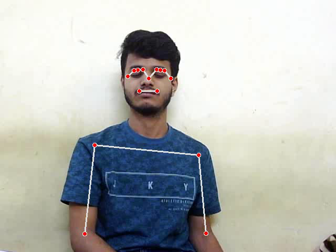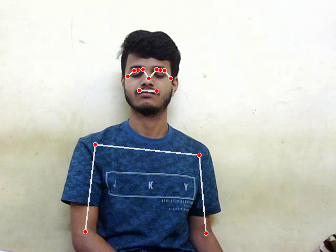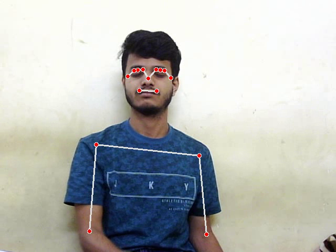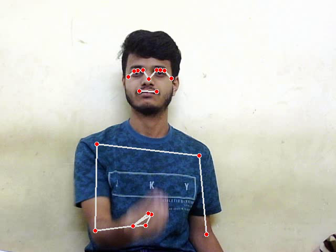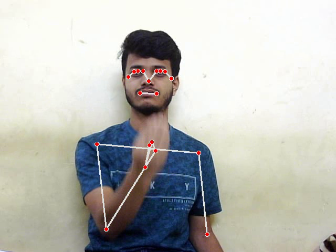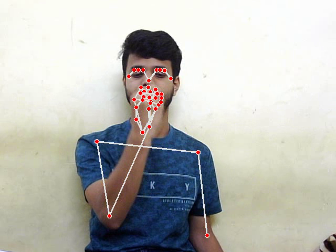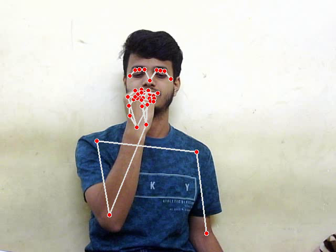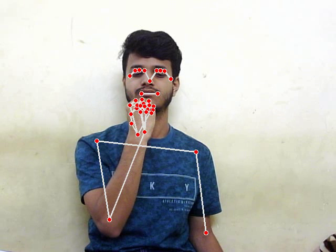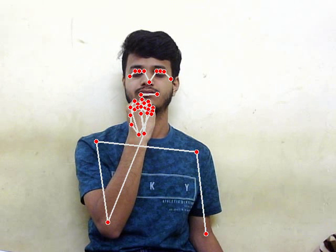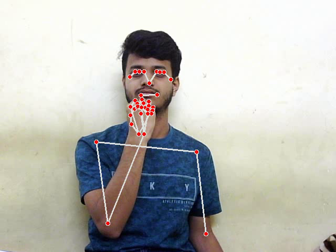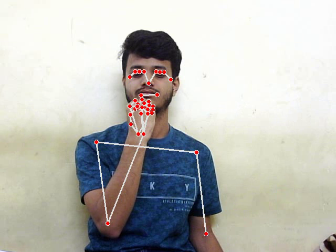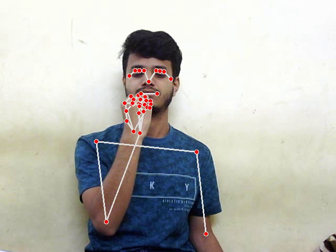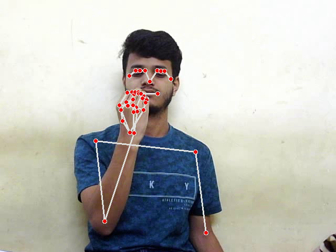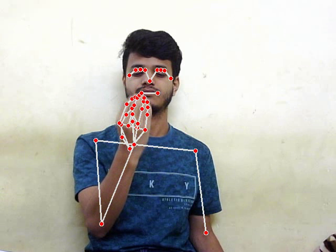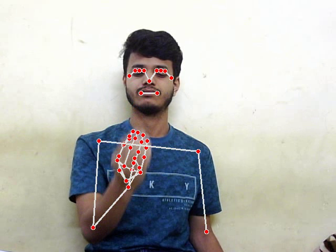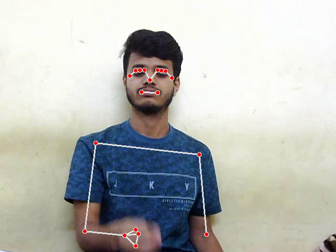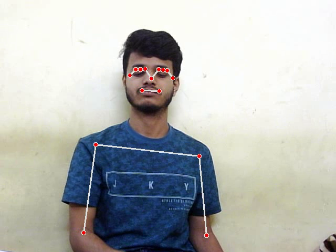eat